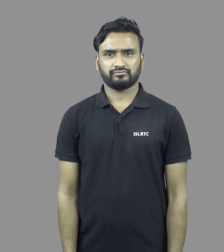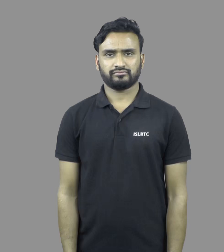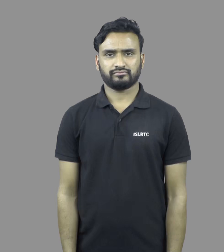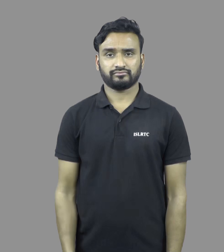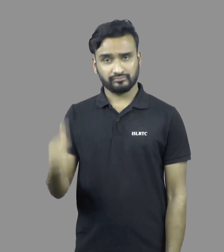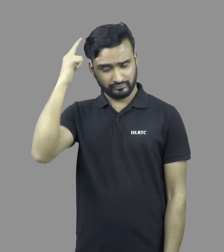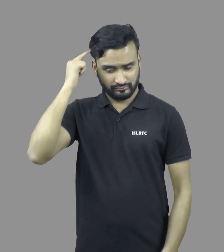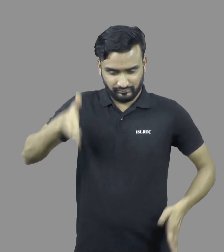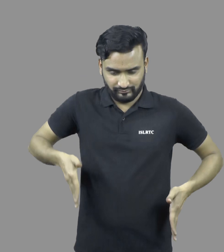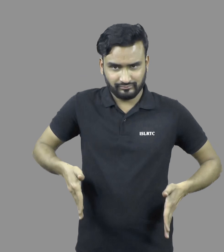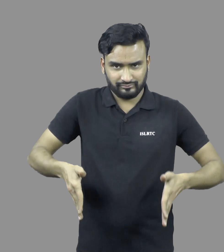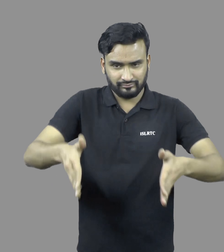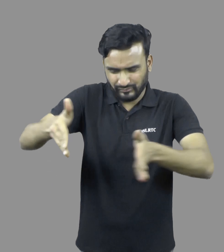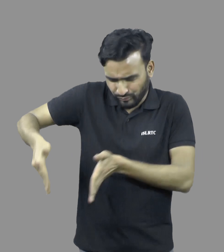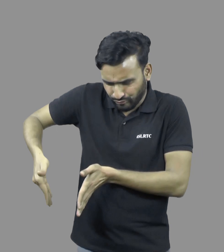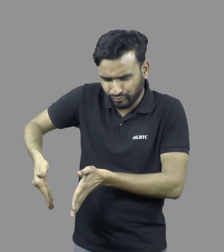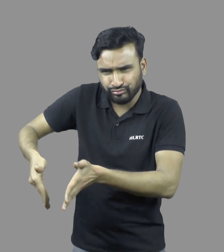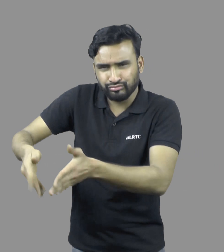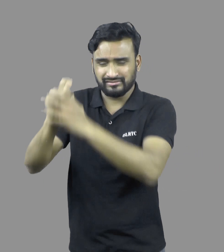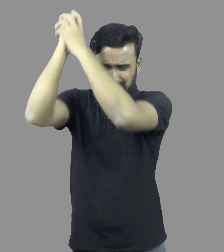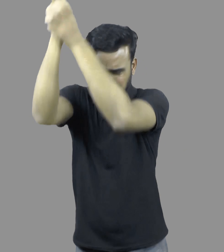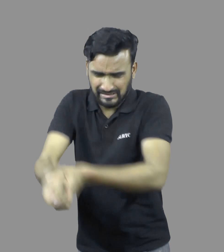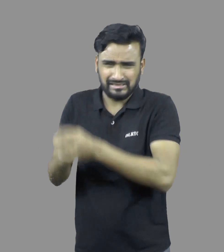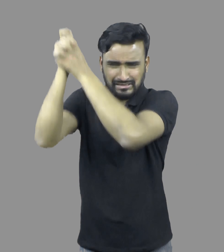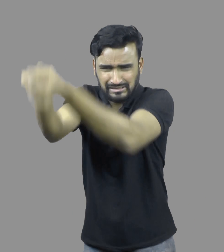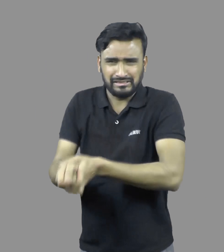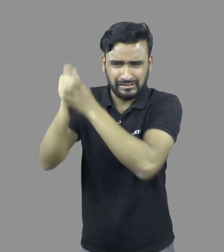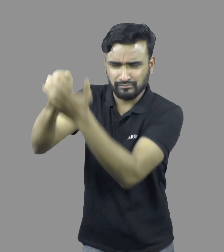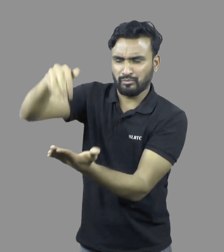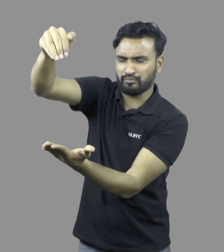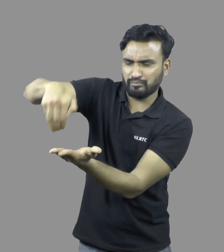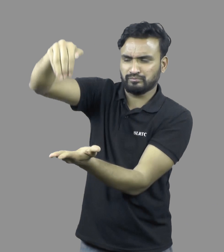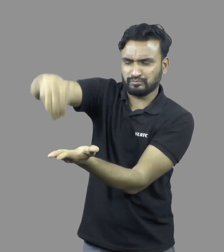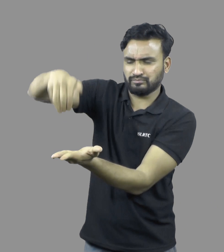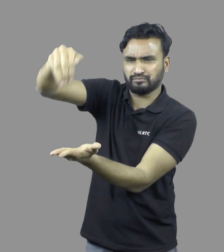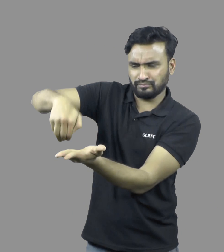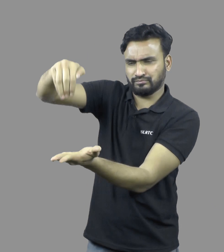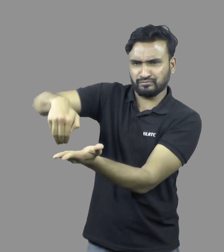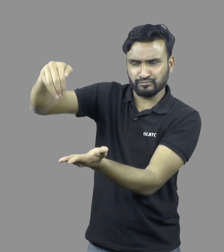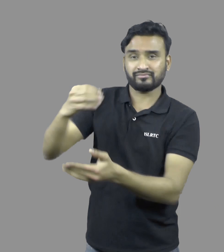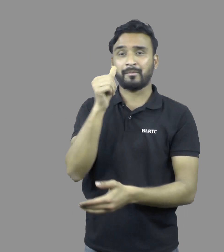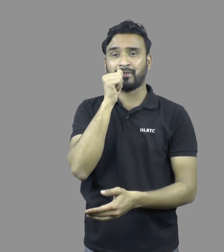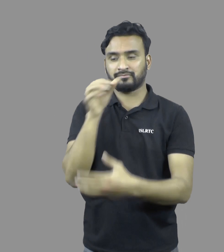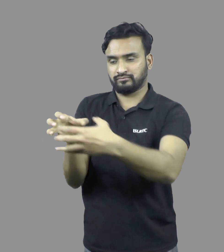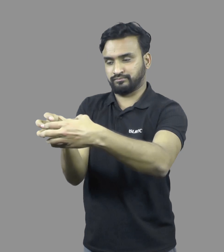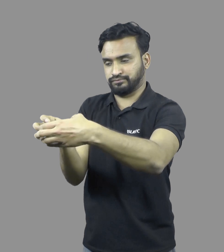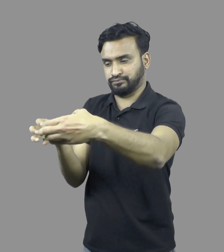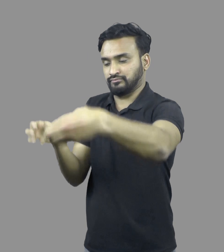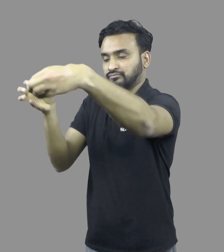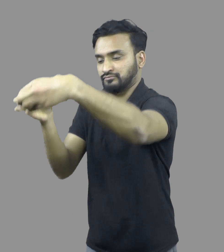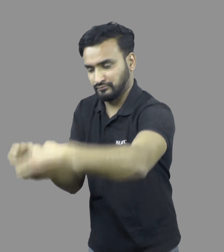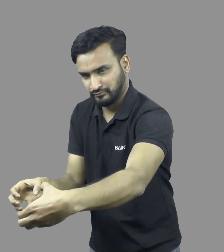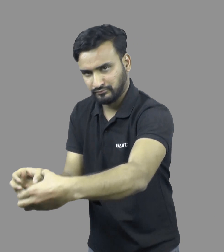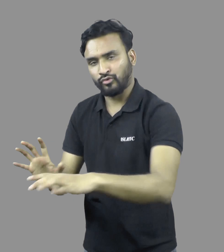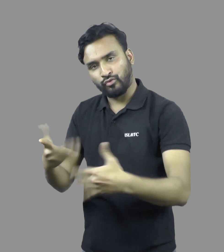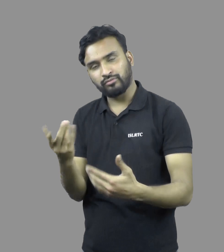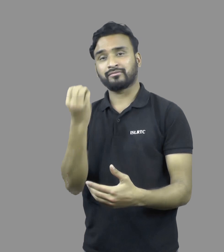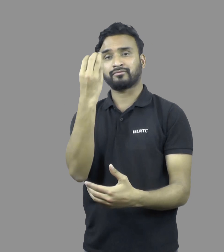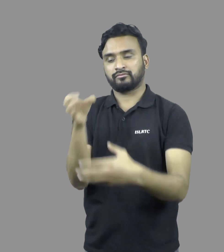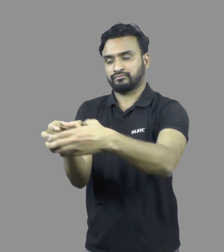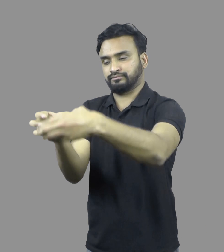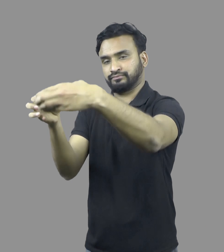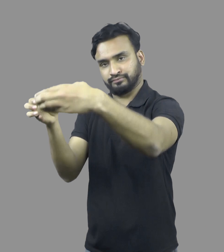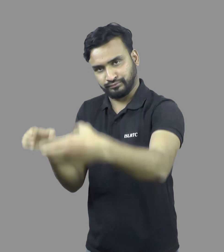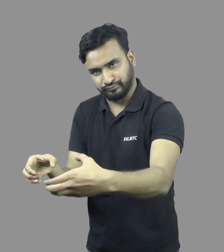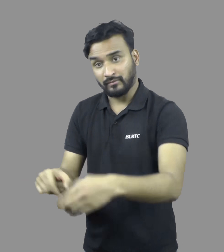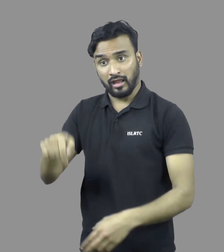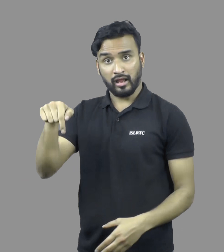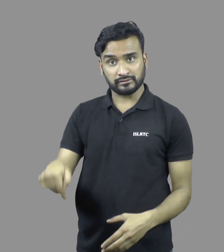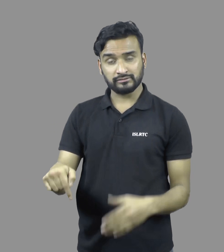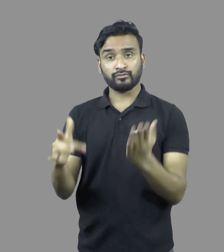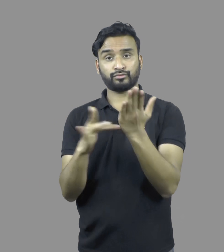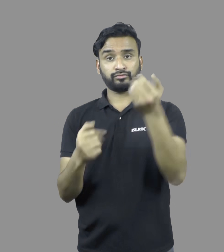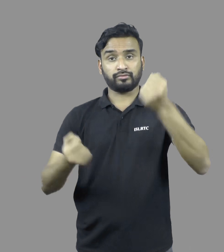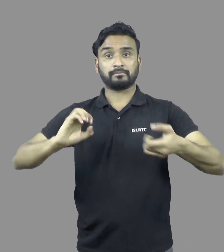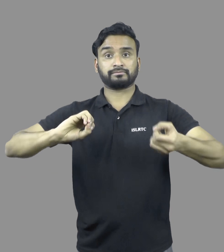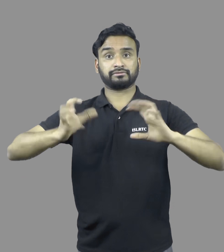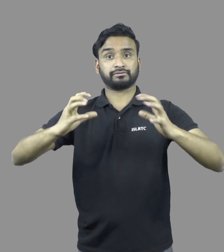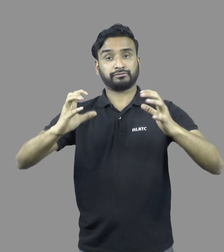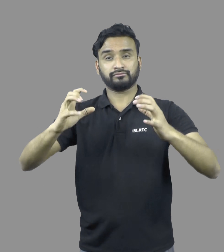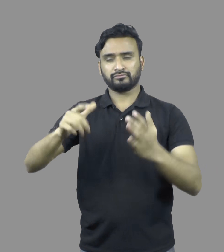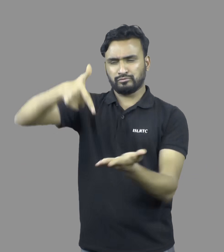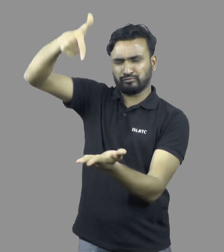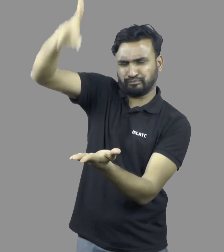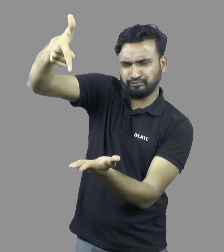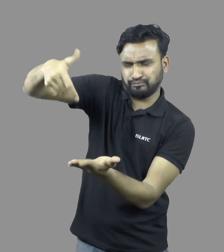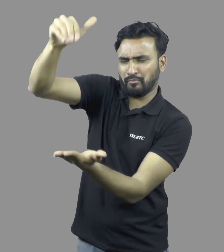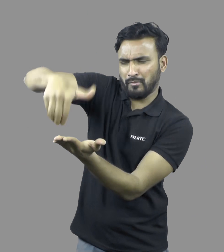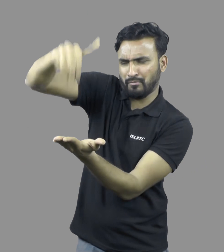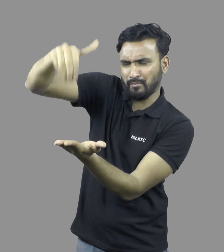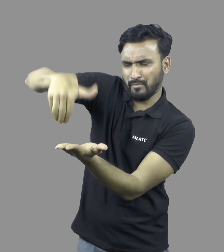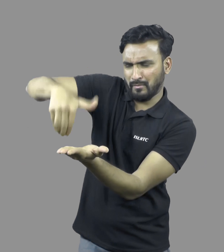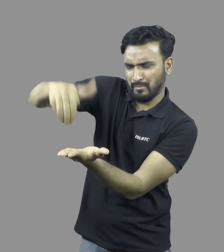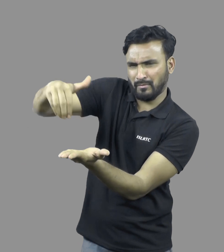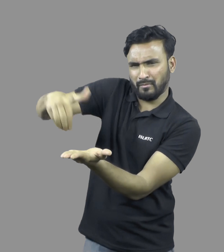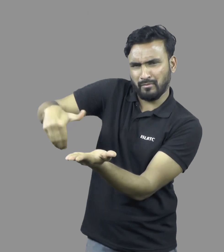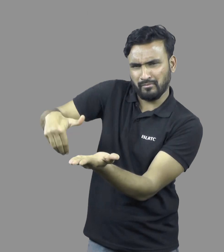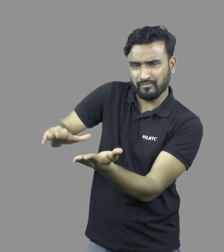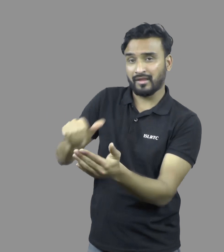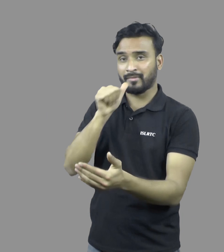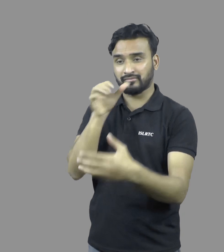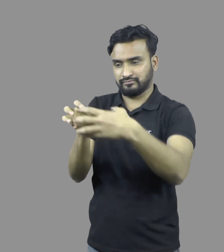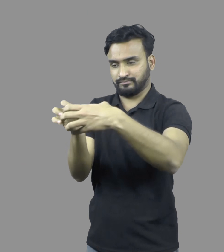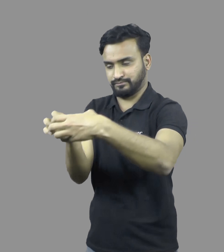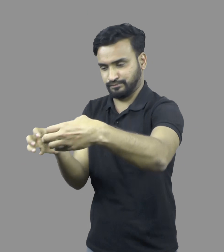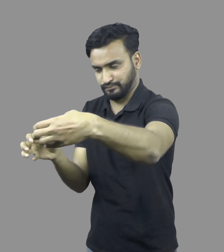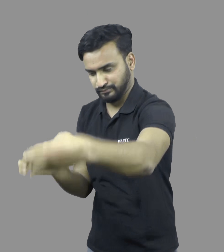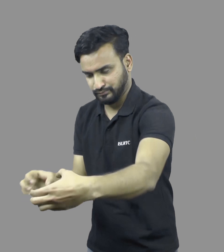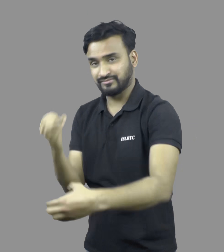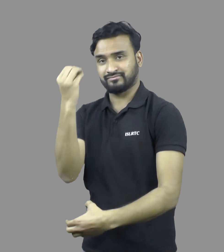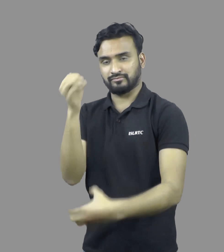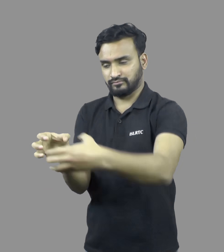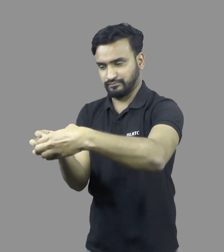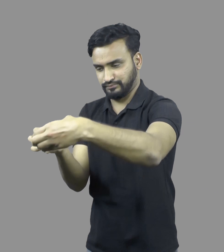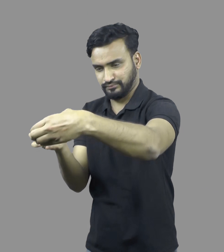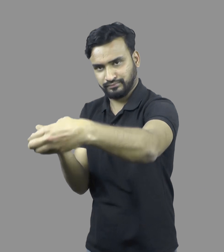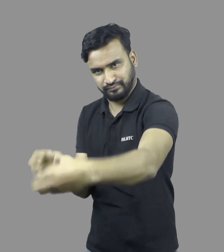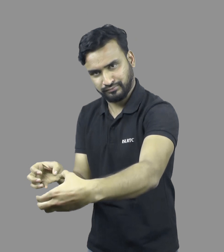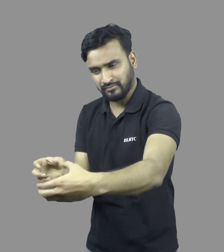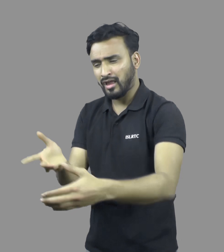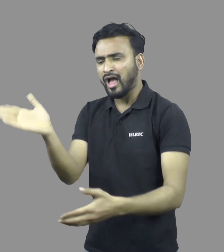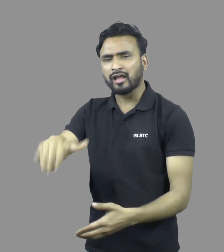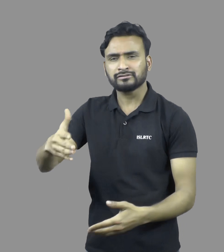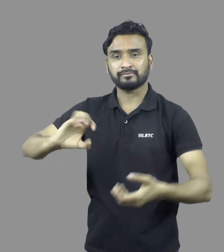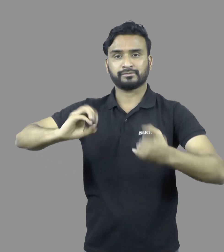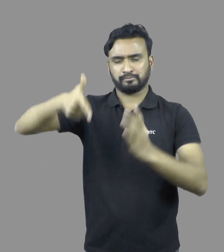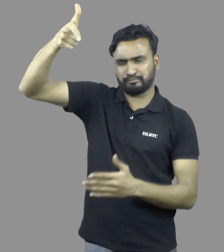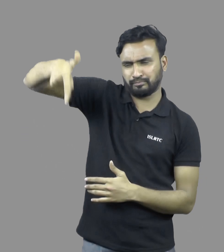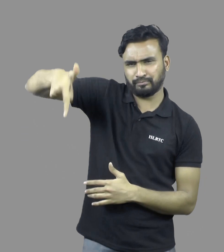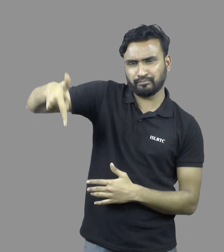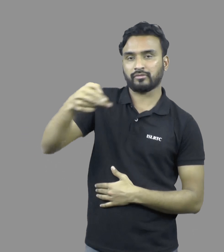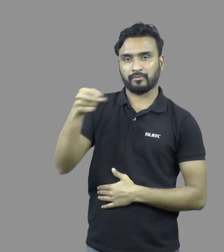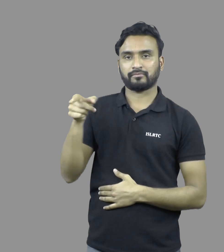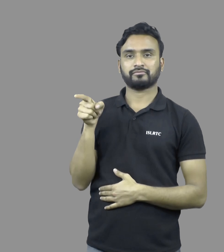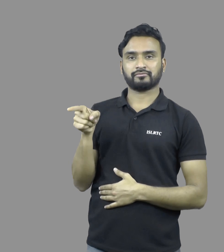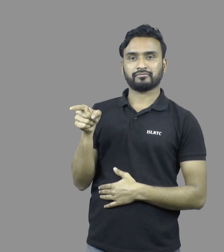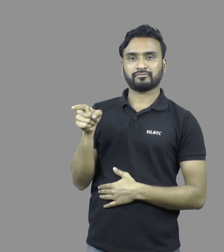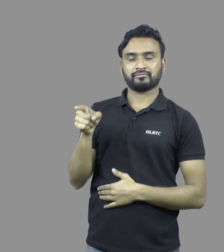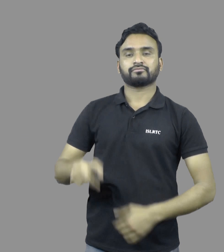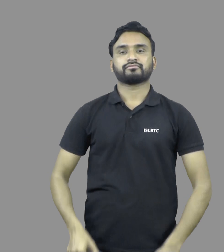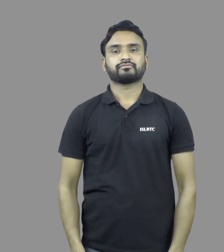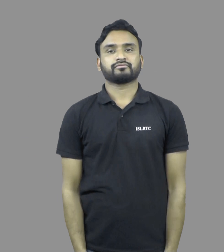Trenchers